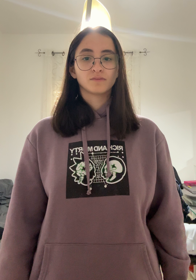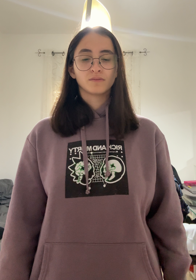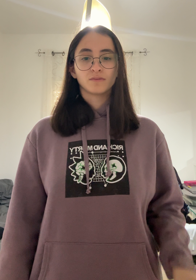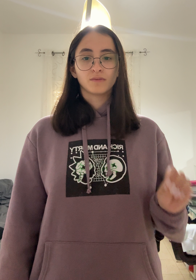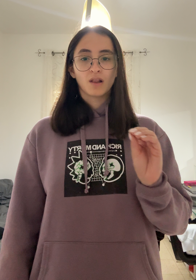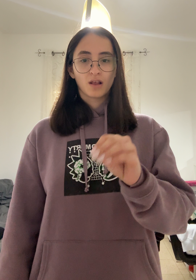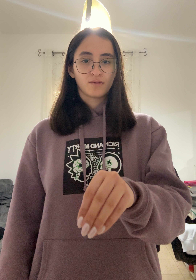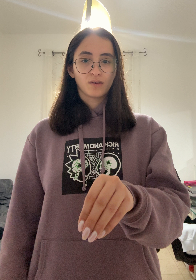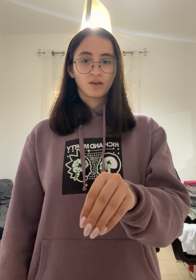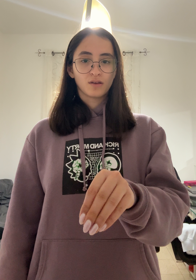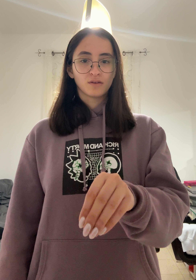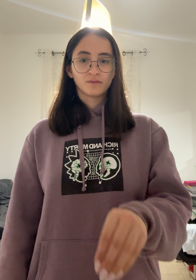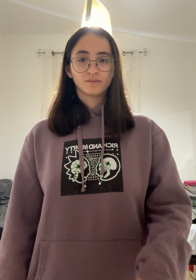להפקיד